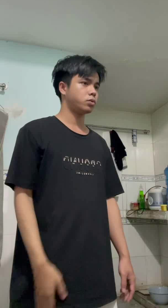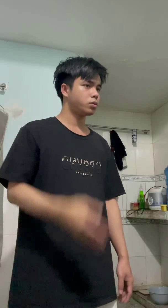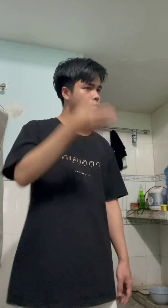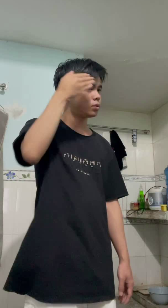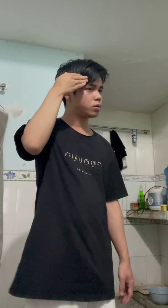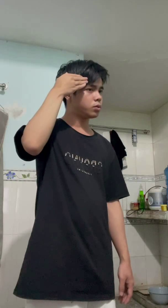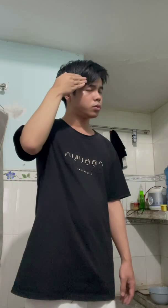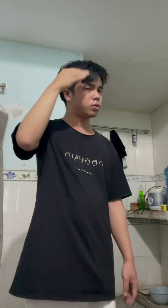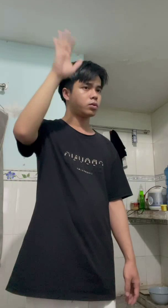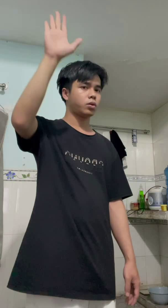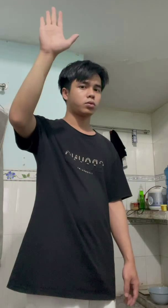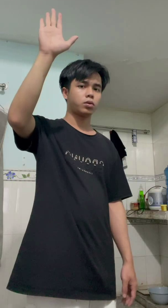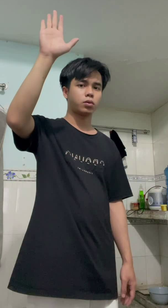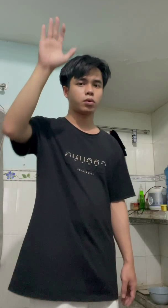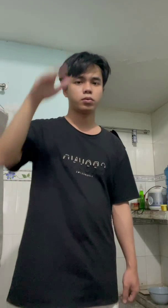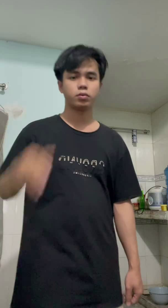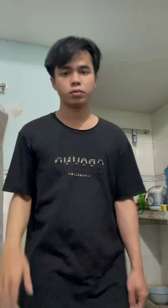khong biet